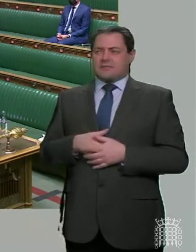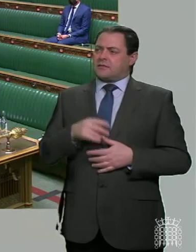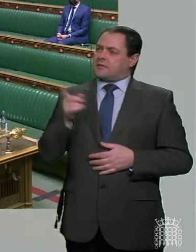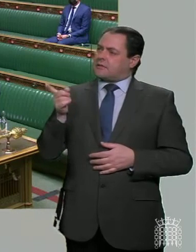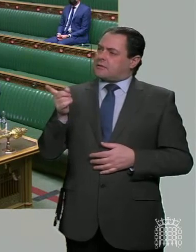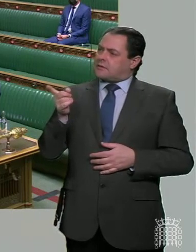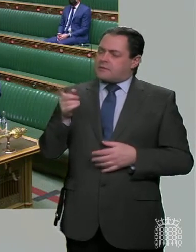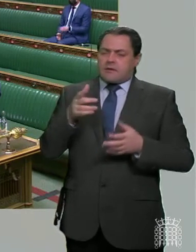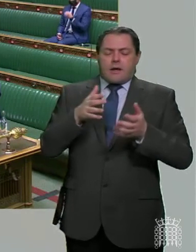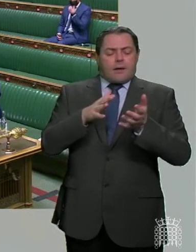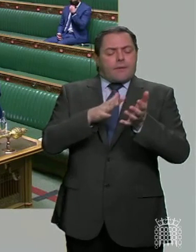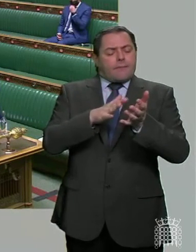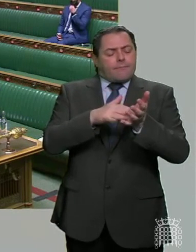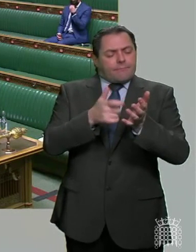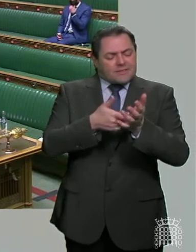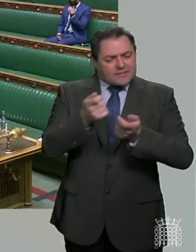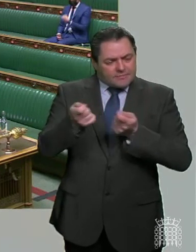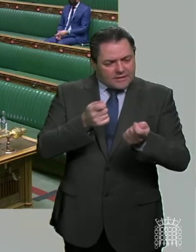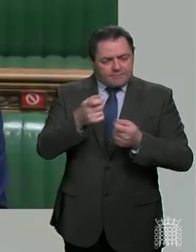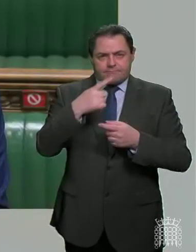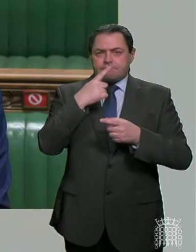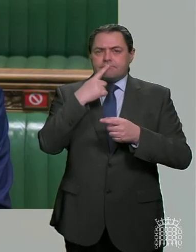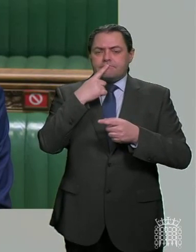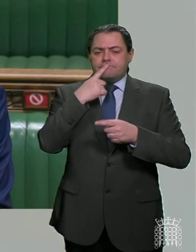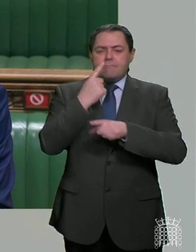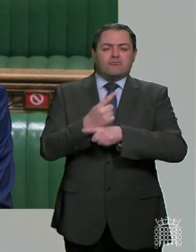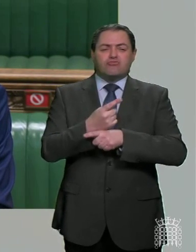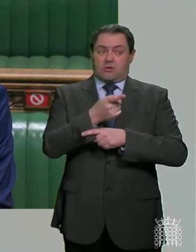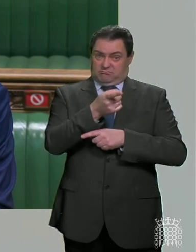The Prime Minister mentions the Bill last night.